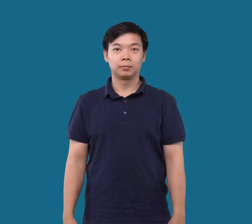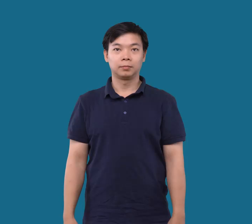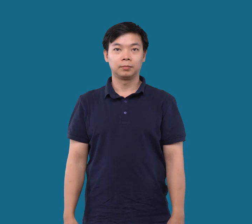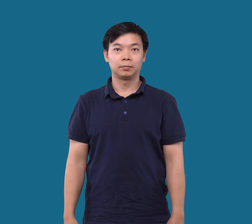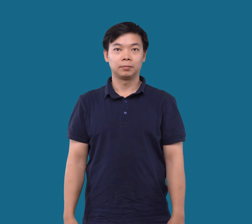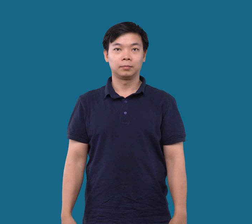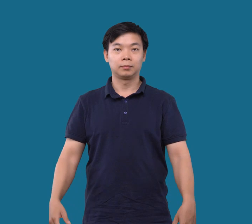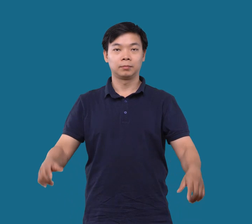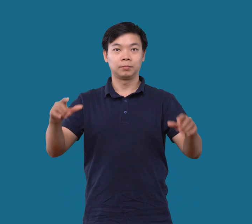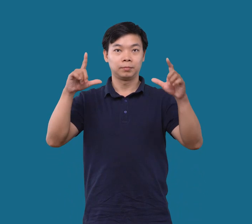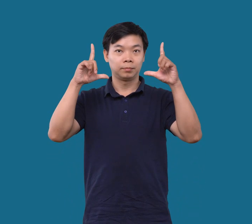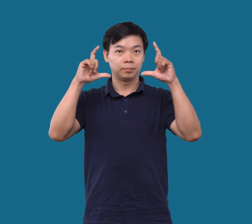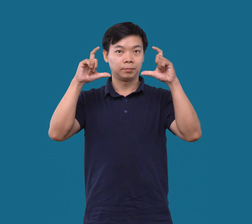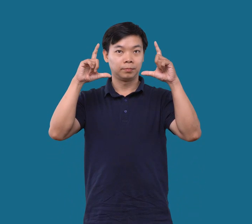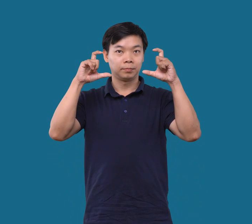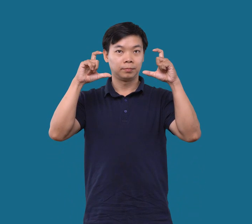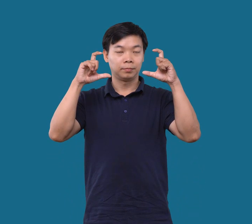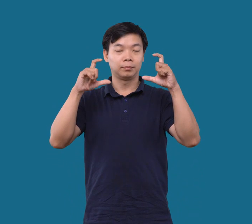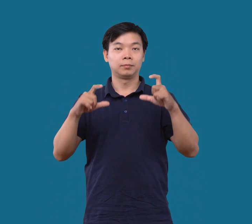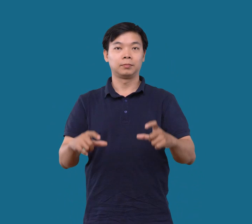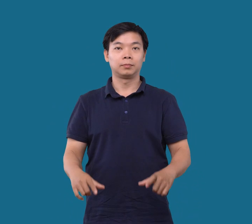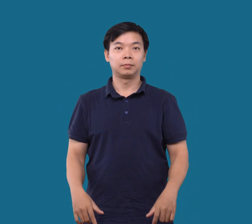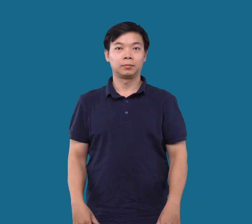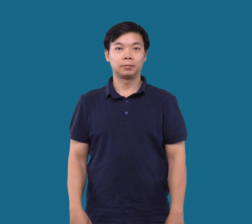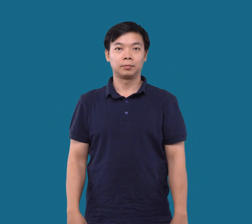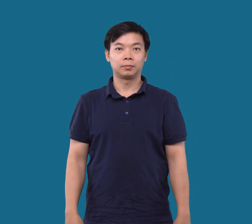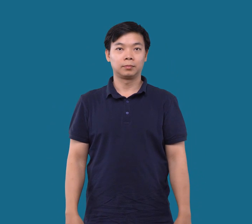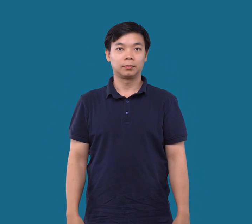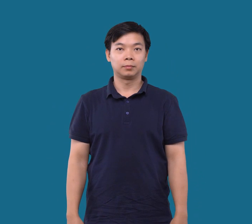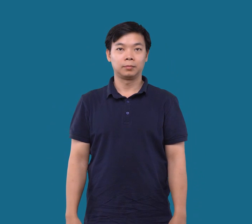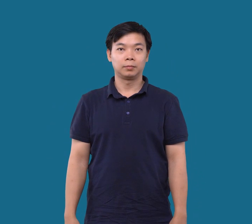máy ảnh